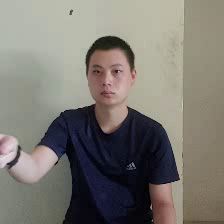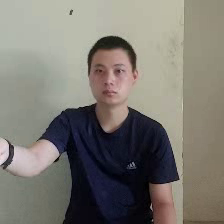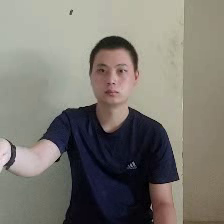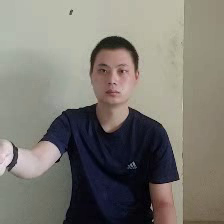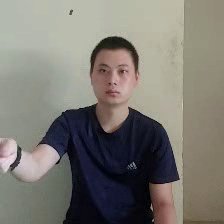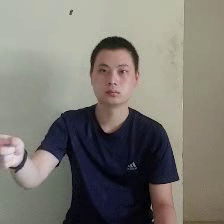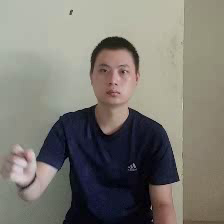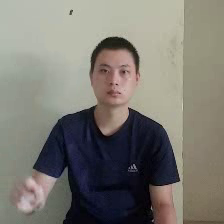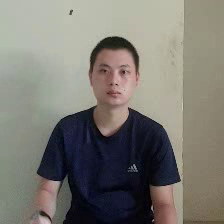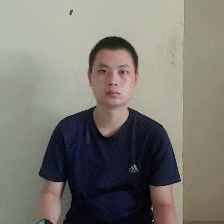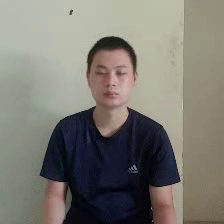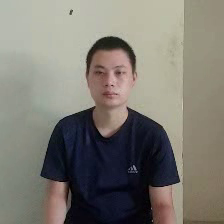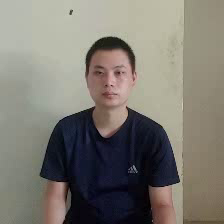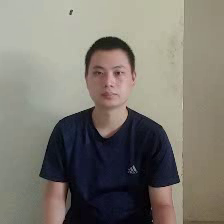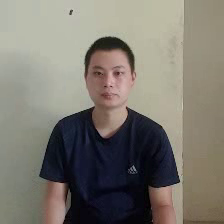Ghét